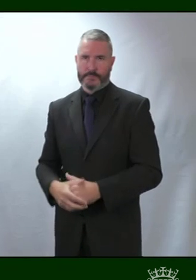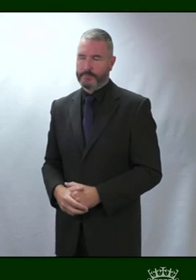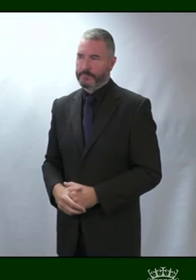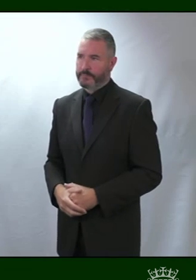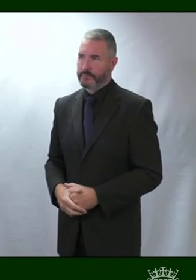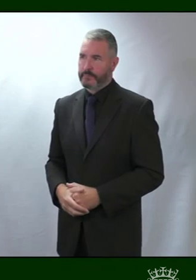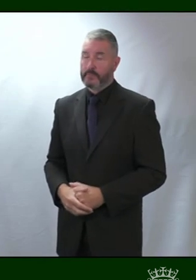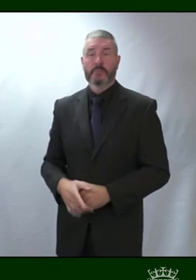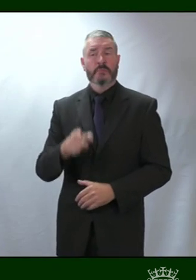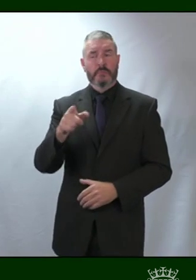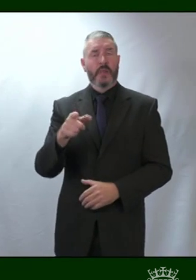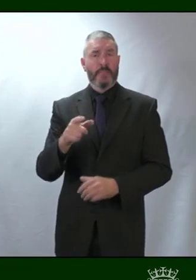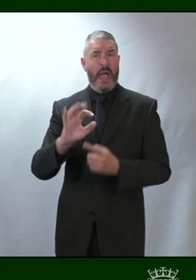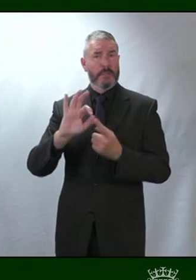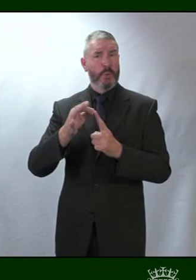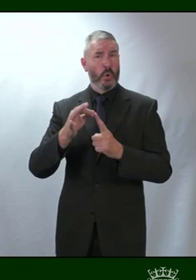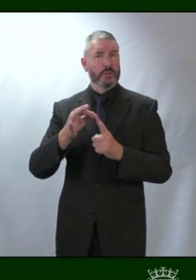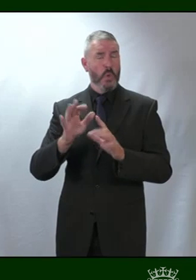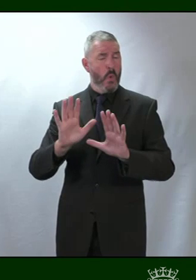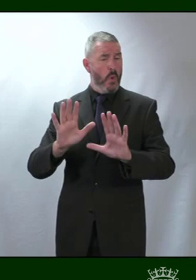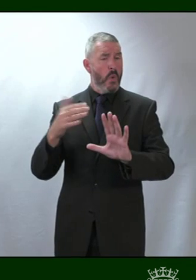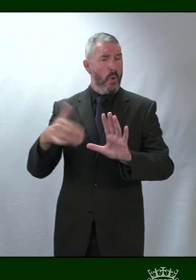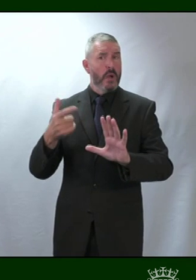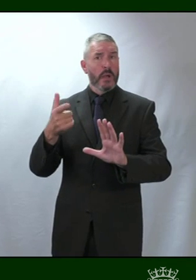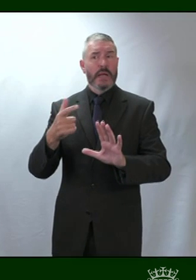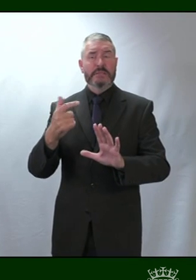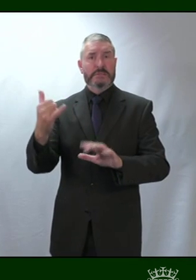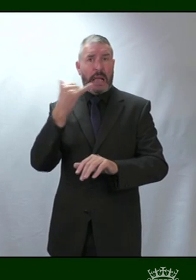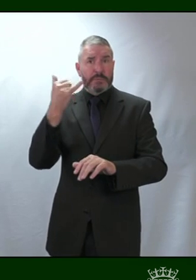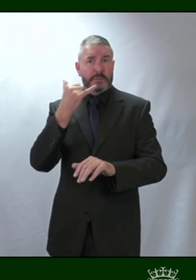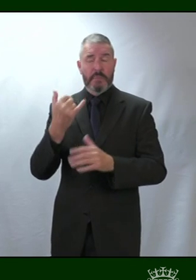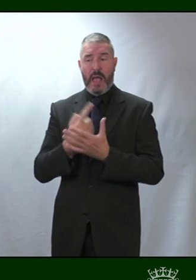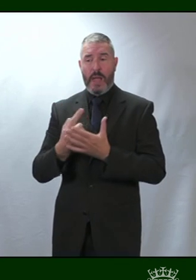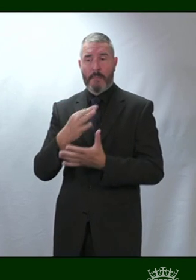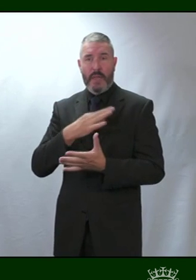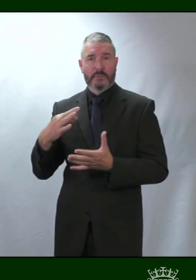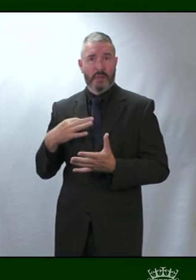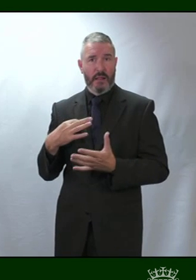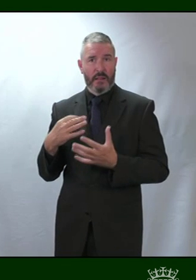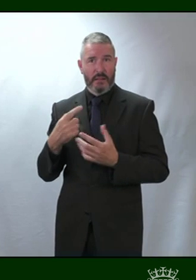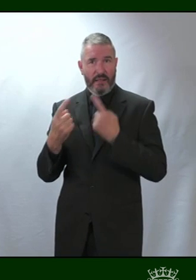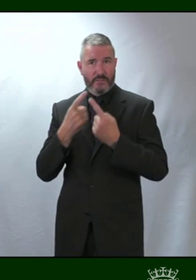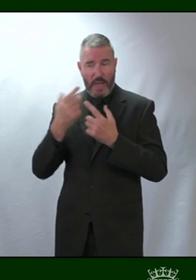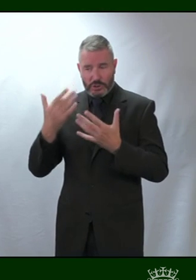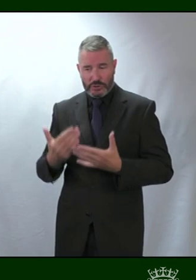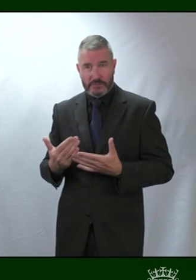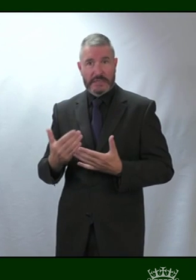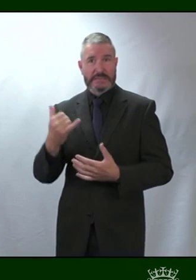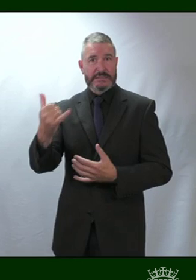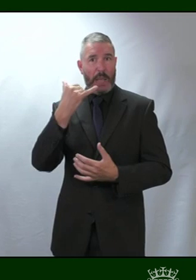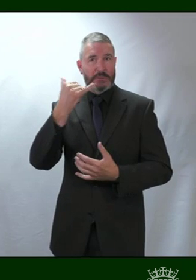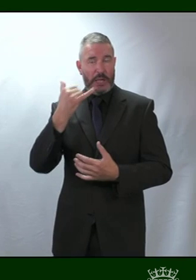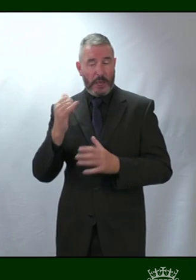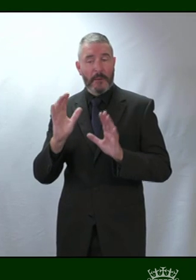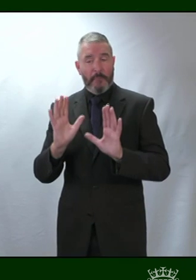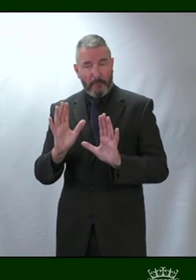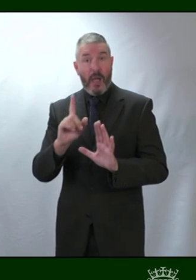The right hon. Gentleman makes a powerful point of scepticism about the medical forecasts.